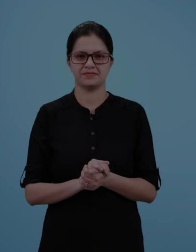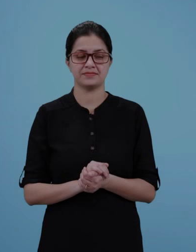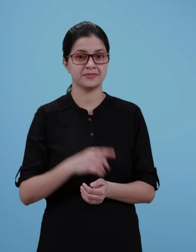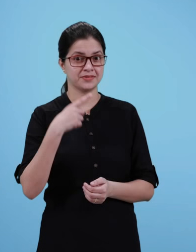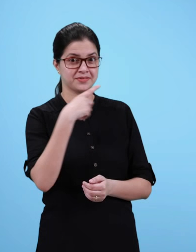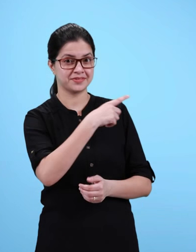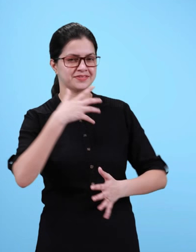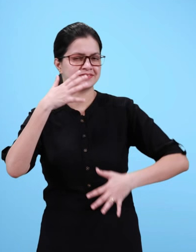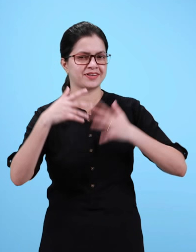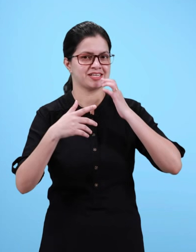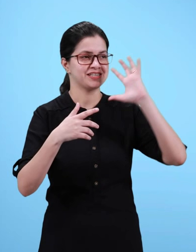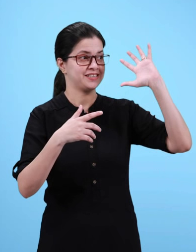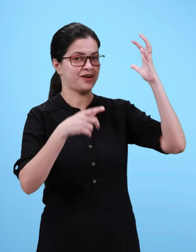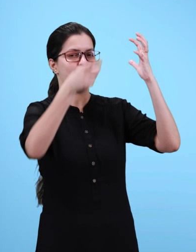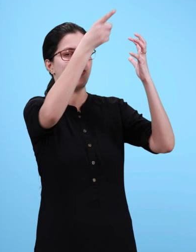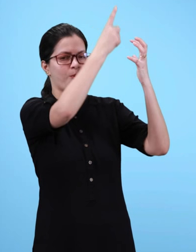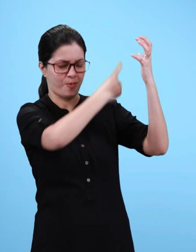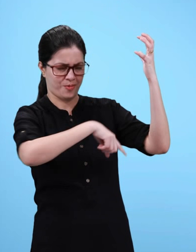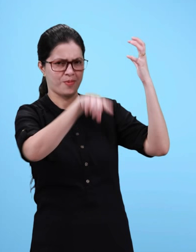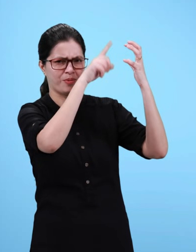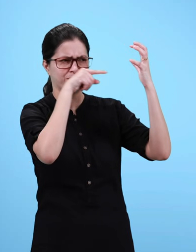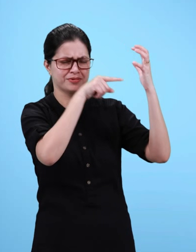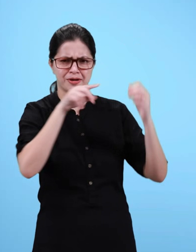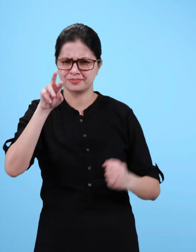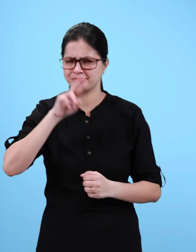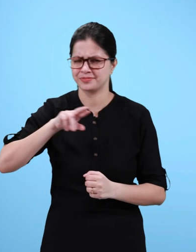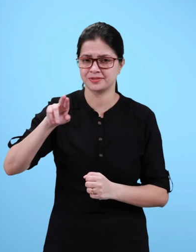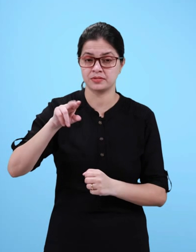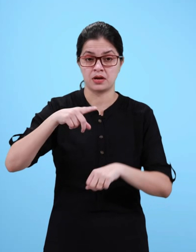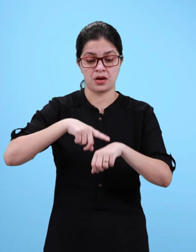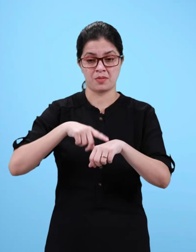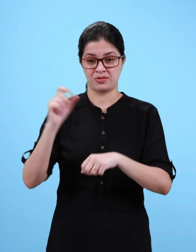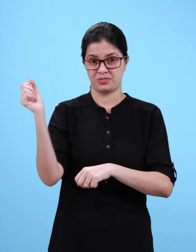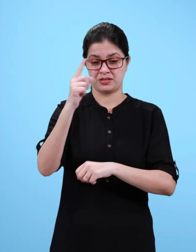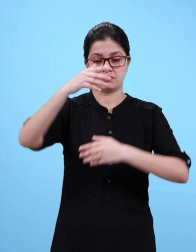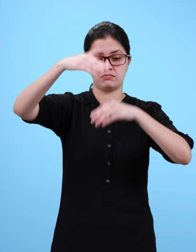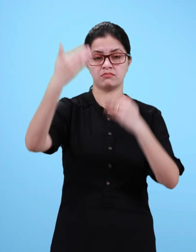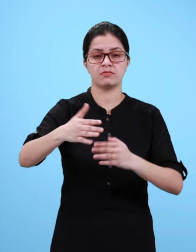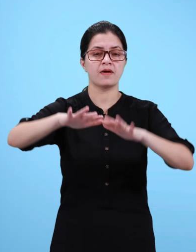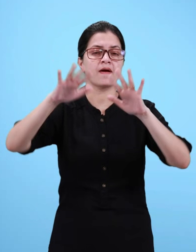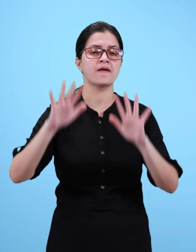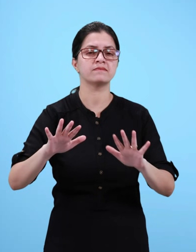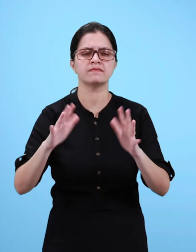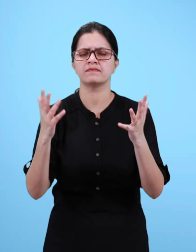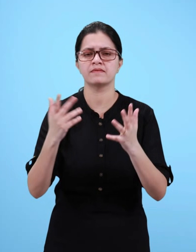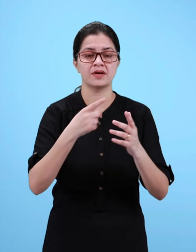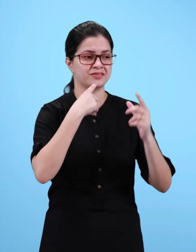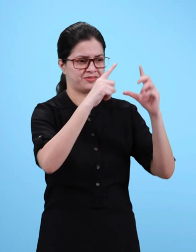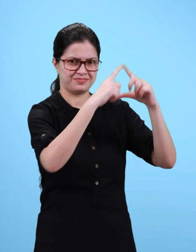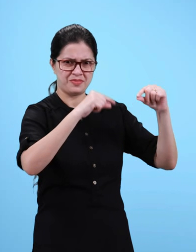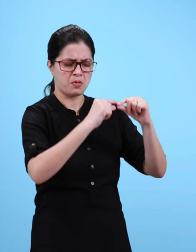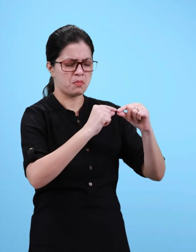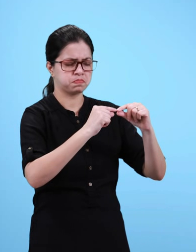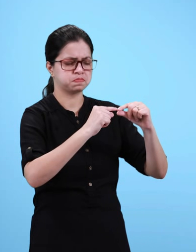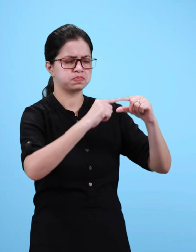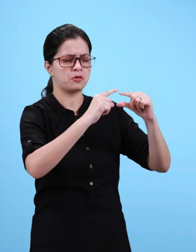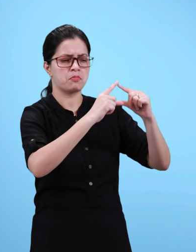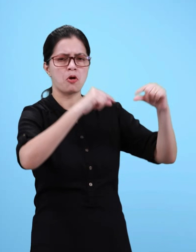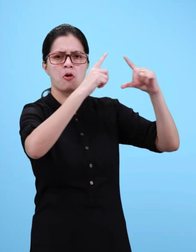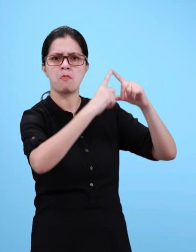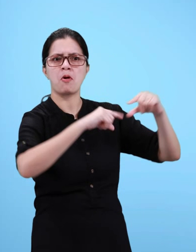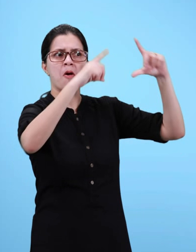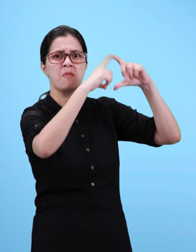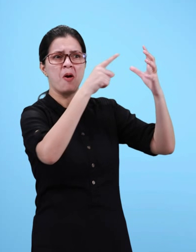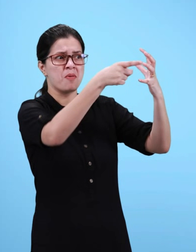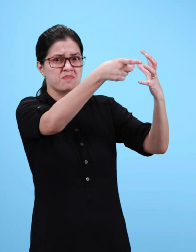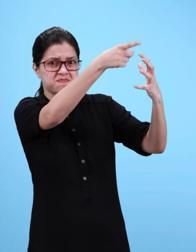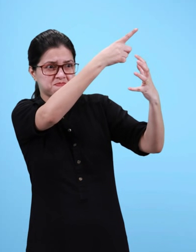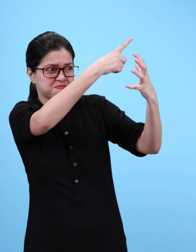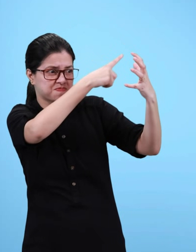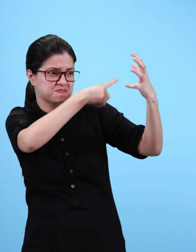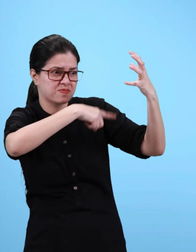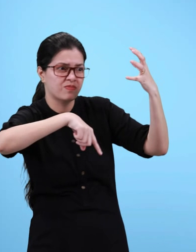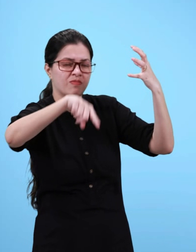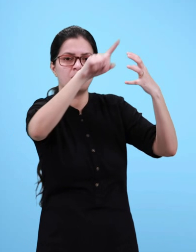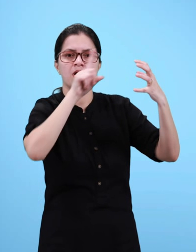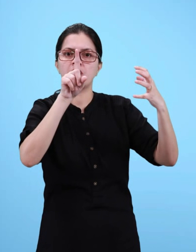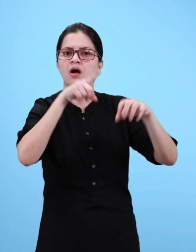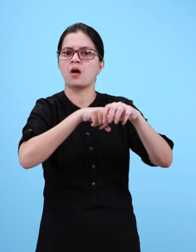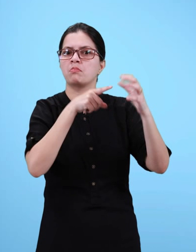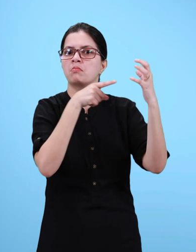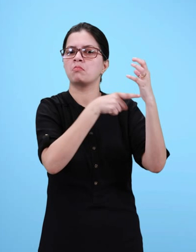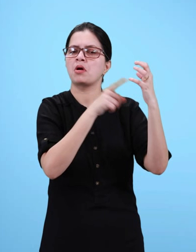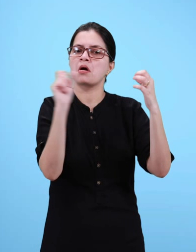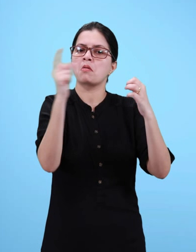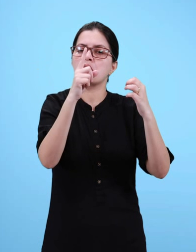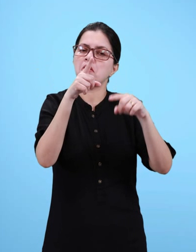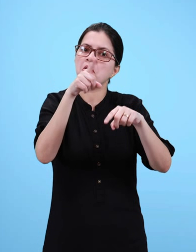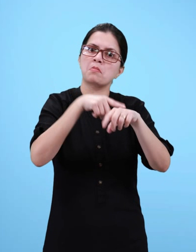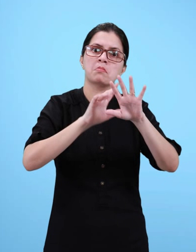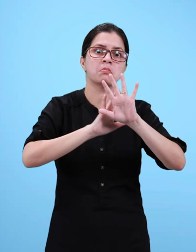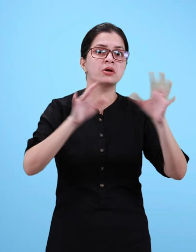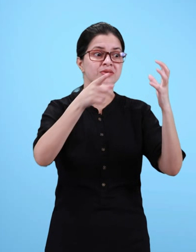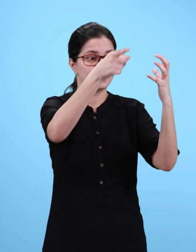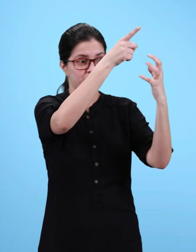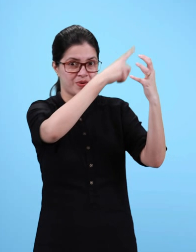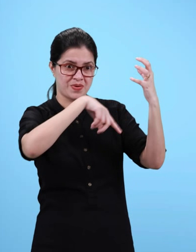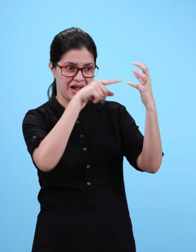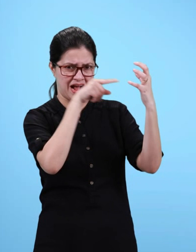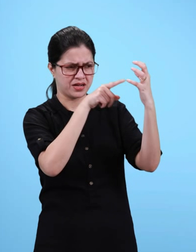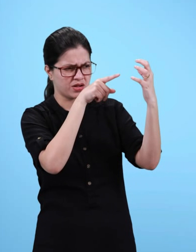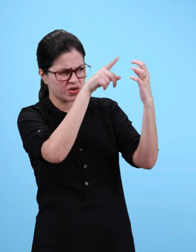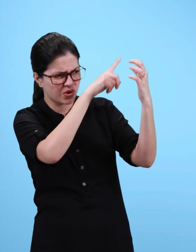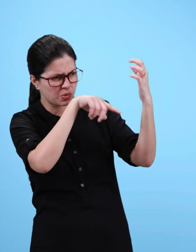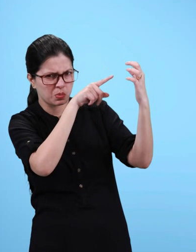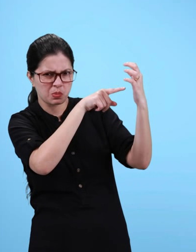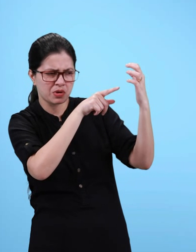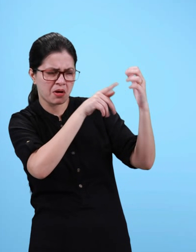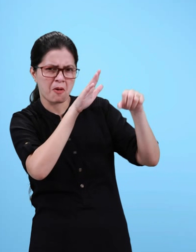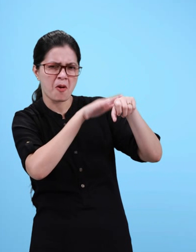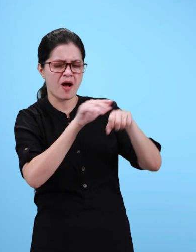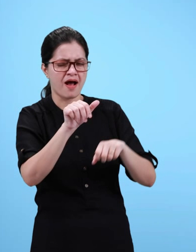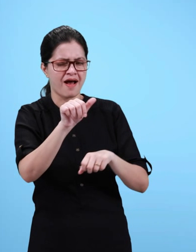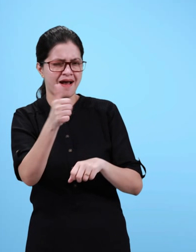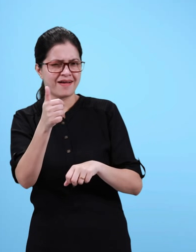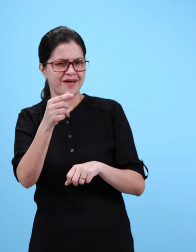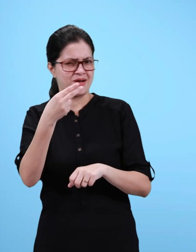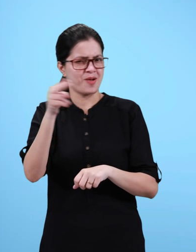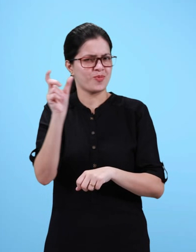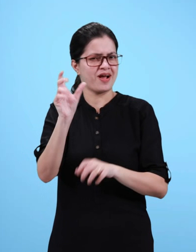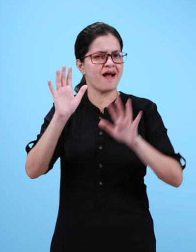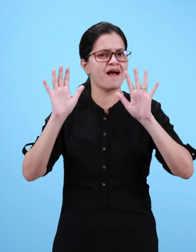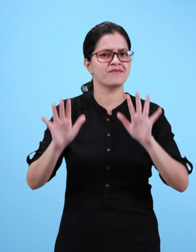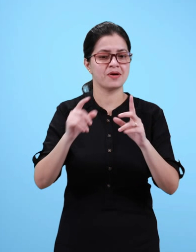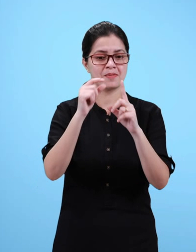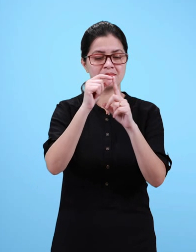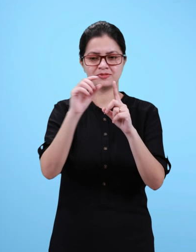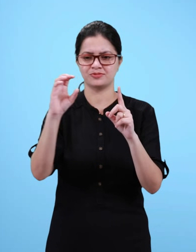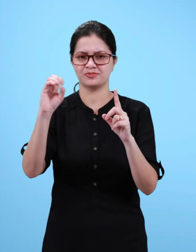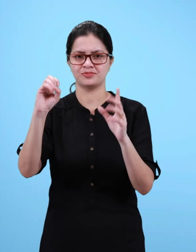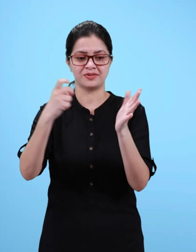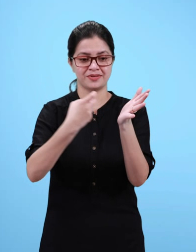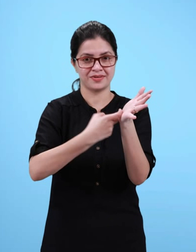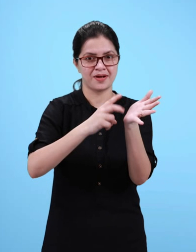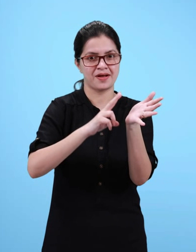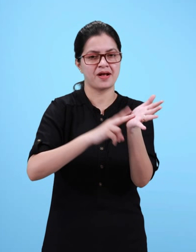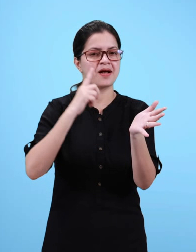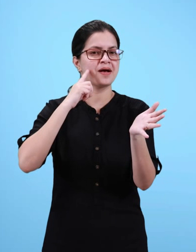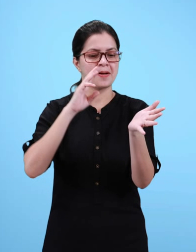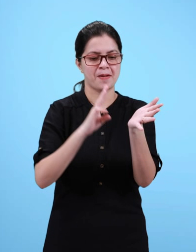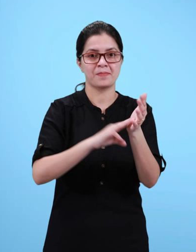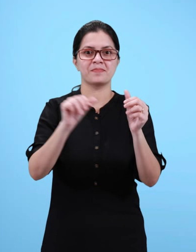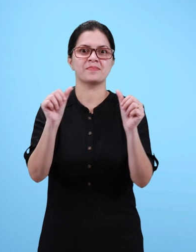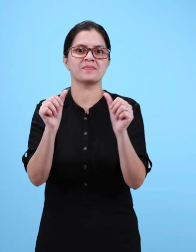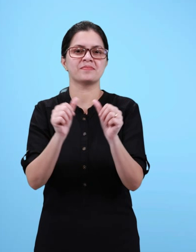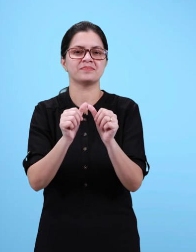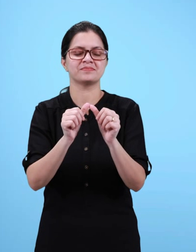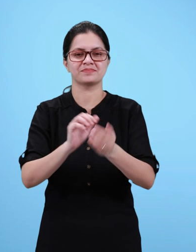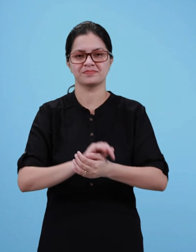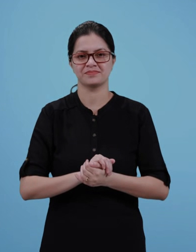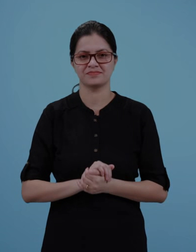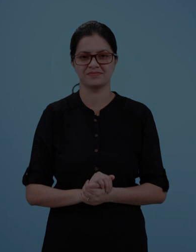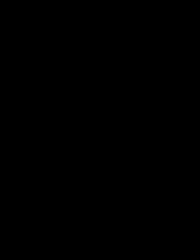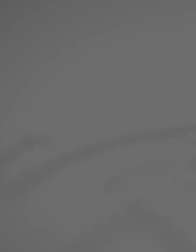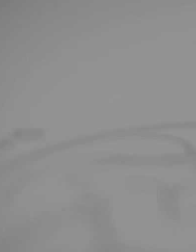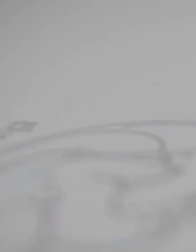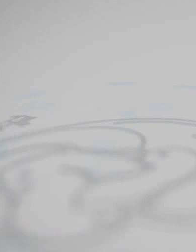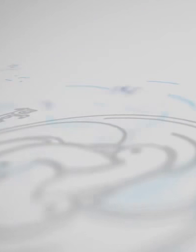This sign refers to a full moon. The full moon is when the entire moon can be seen. This happens only once in about a month’s time. It is also called Poornima.